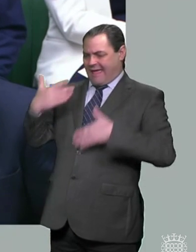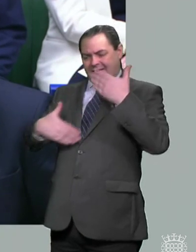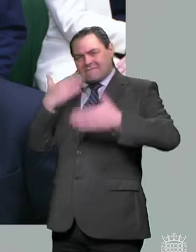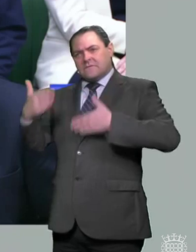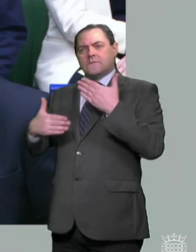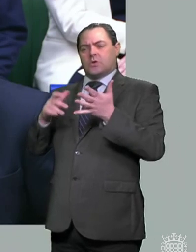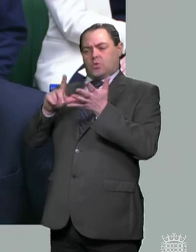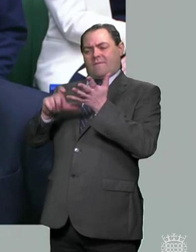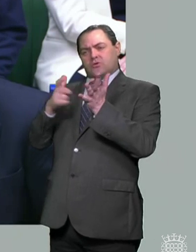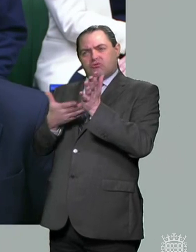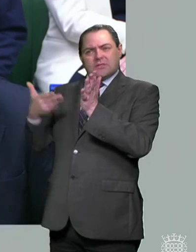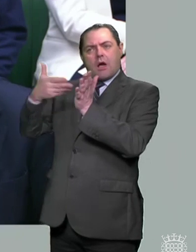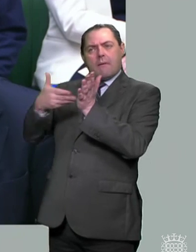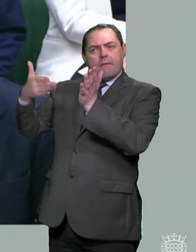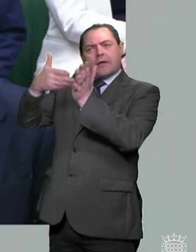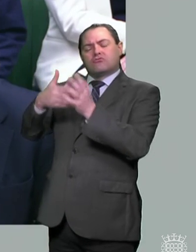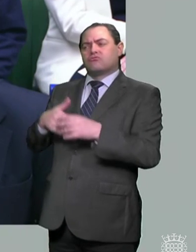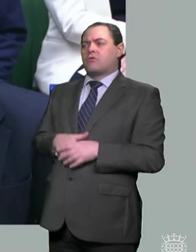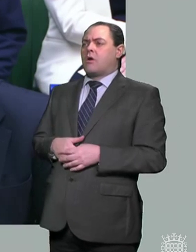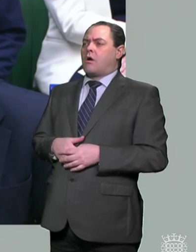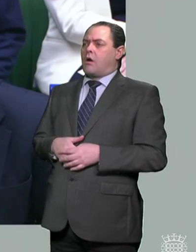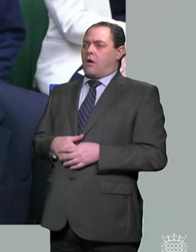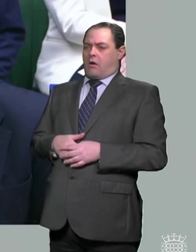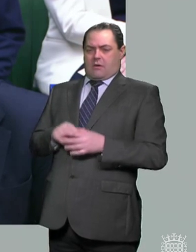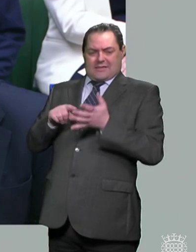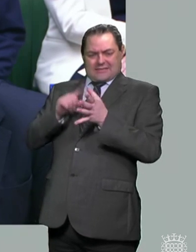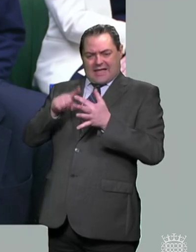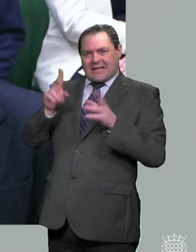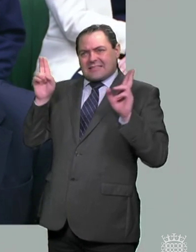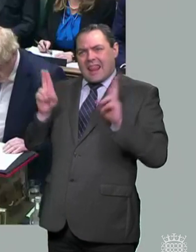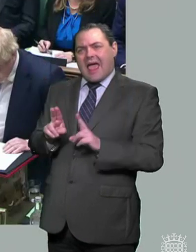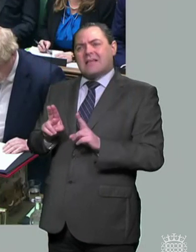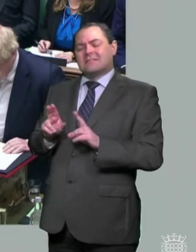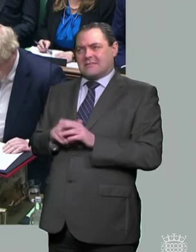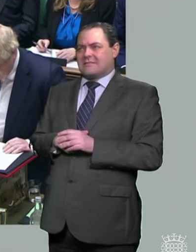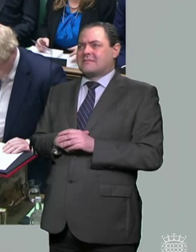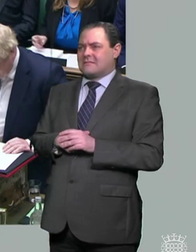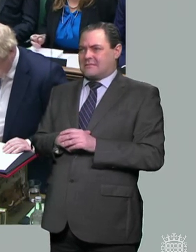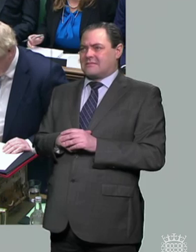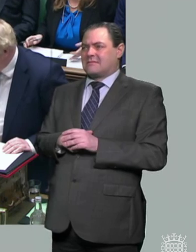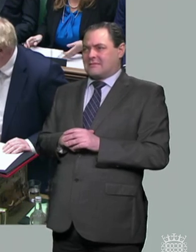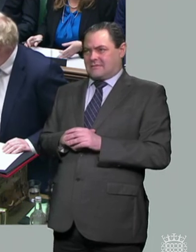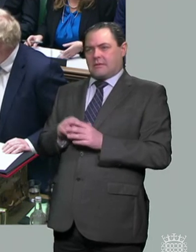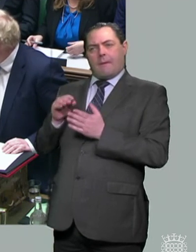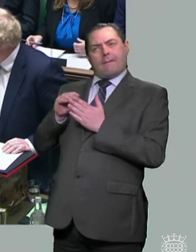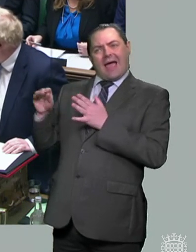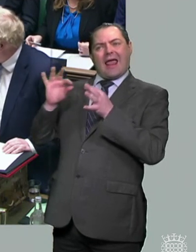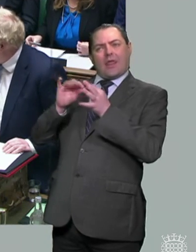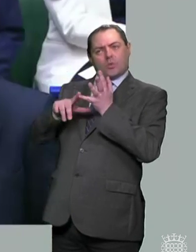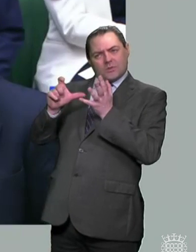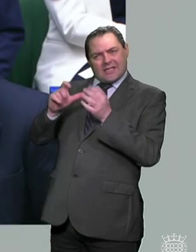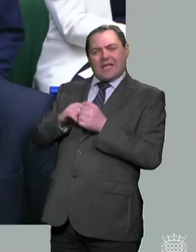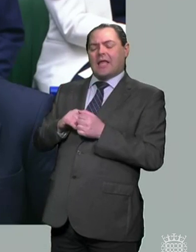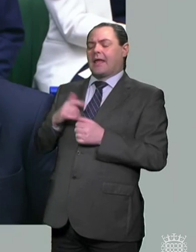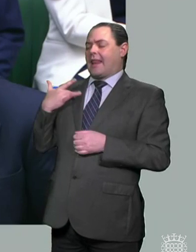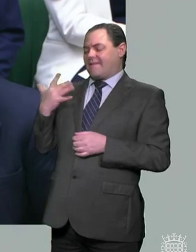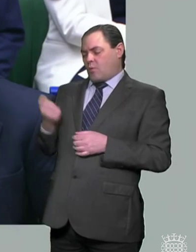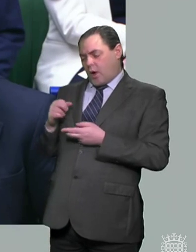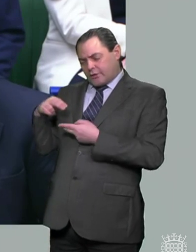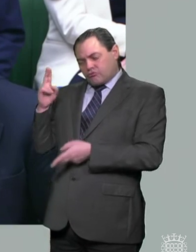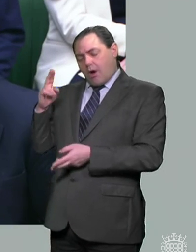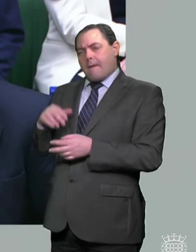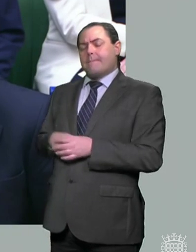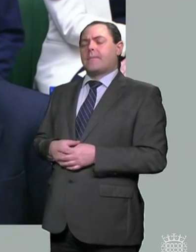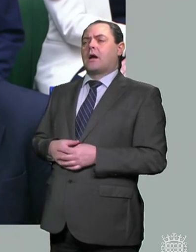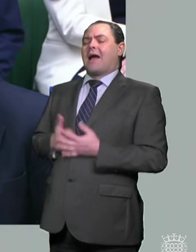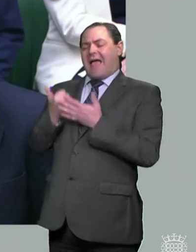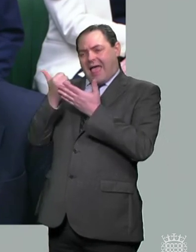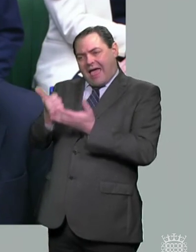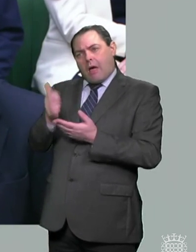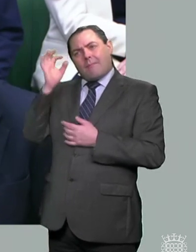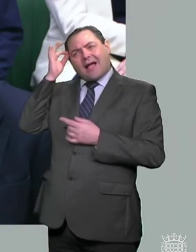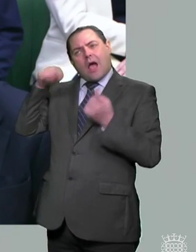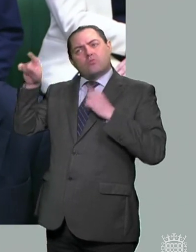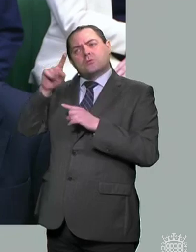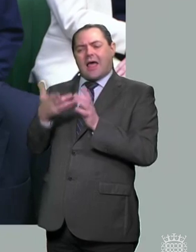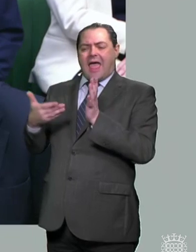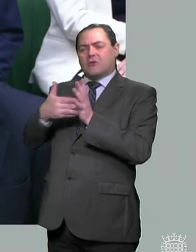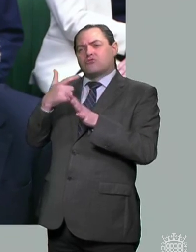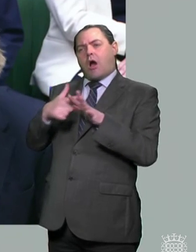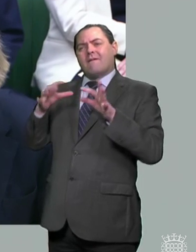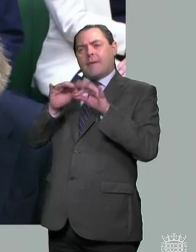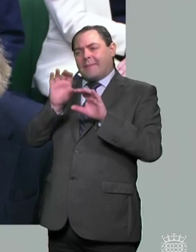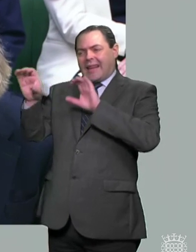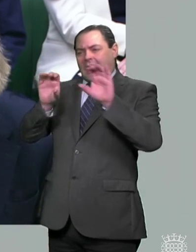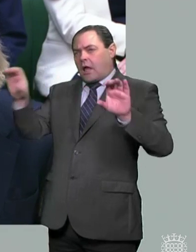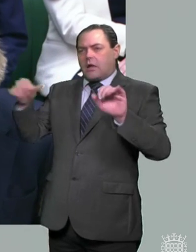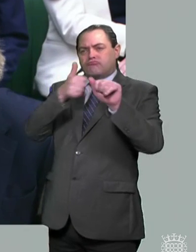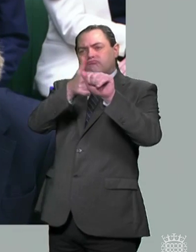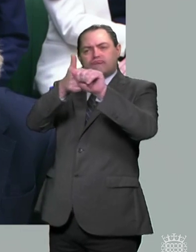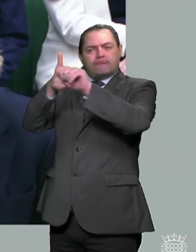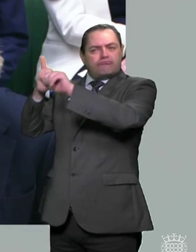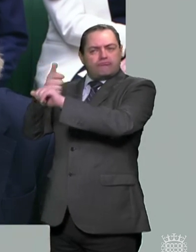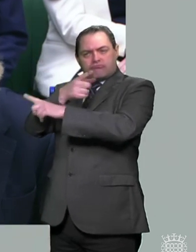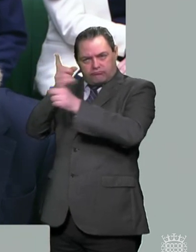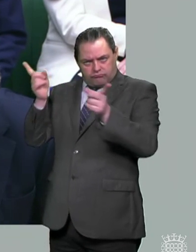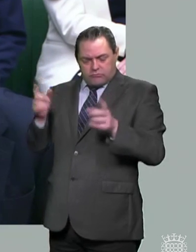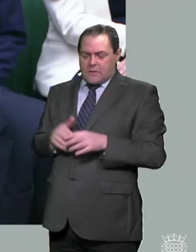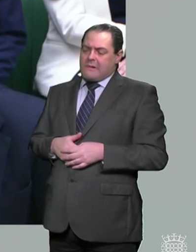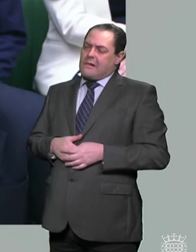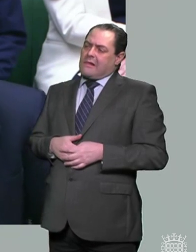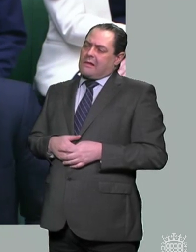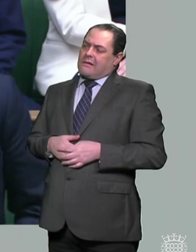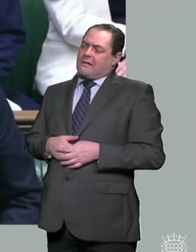universal credit payments by cutting the tax that people effectively pay, lifting the living wage, and helping councils with another half a billion pounds for those who are facing particular hardship.